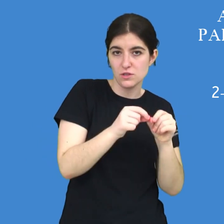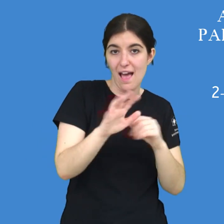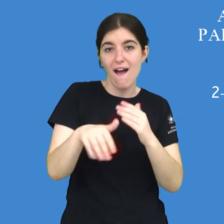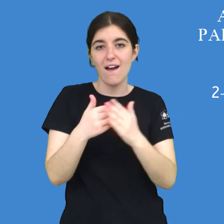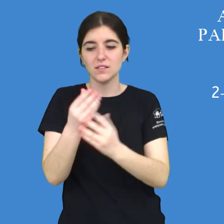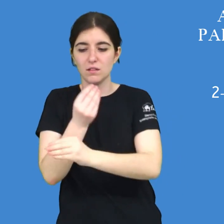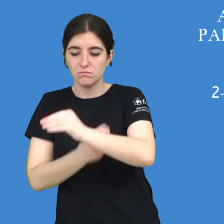hasta